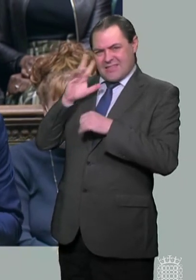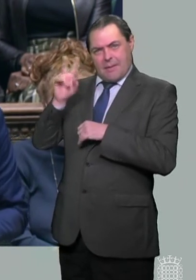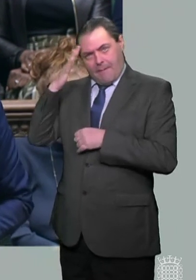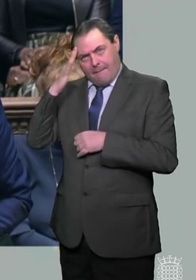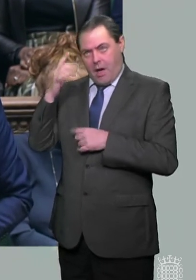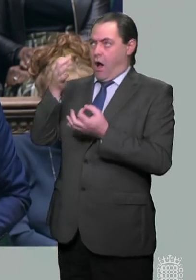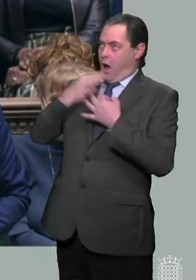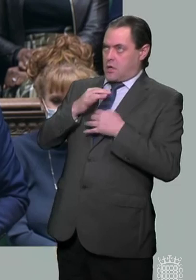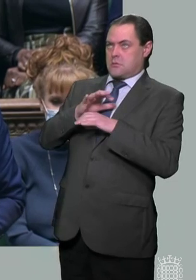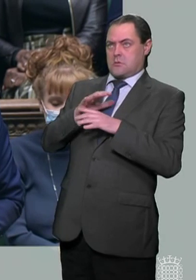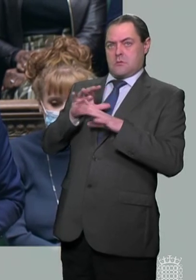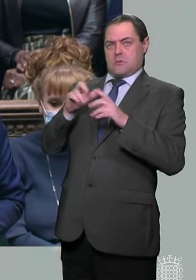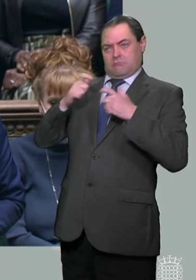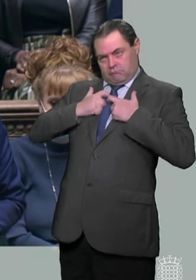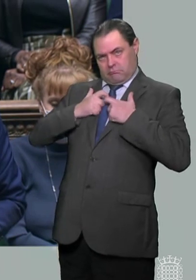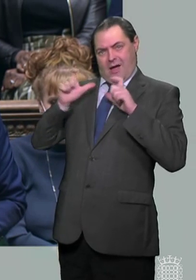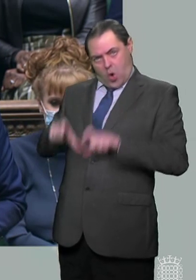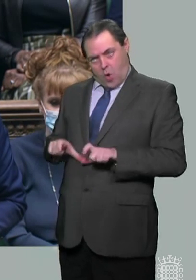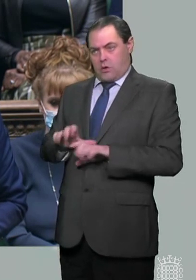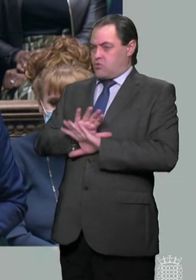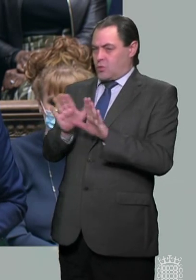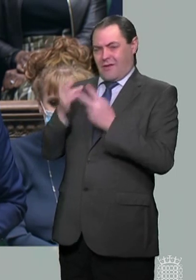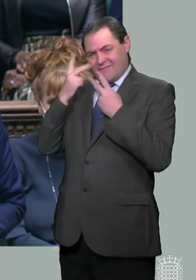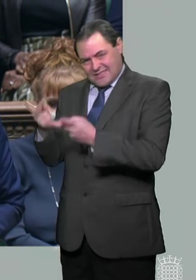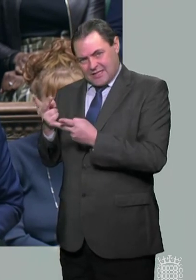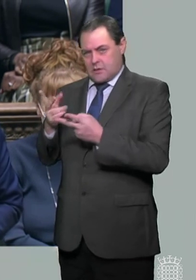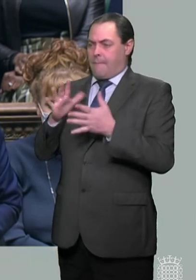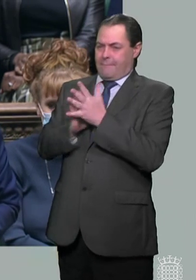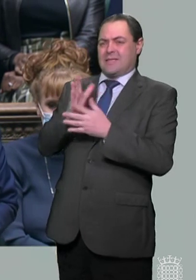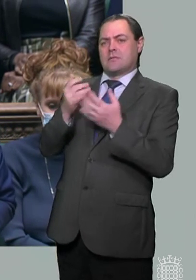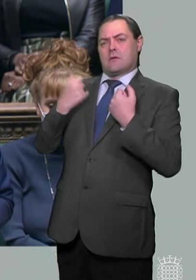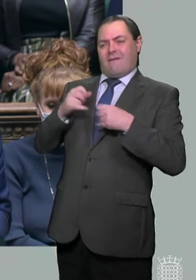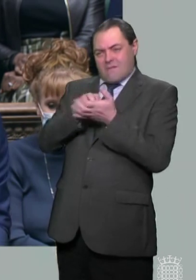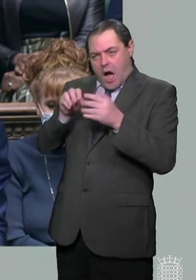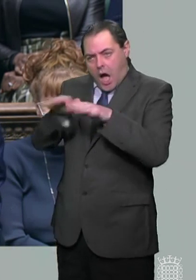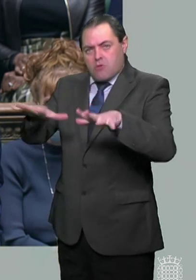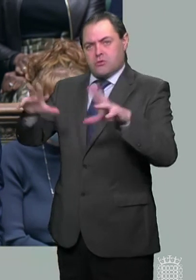That is what she was asked to do. Most people were just like Trisha last Christmas.